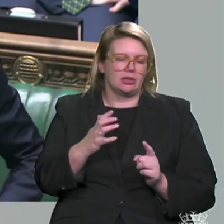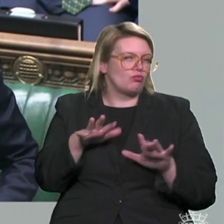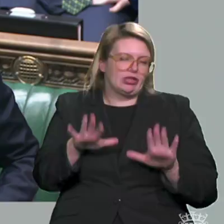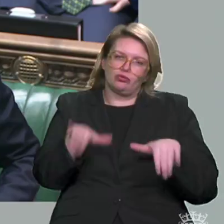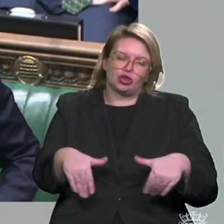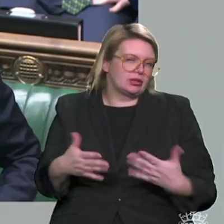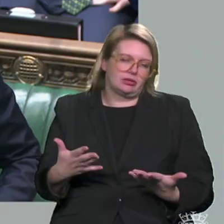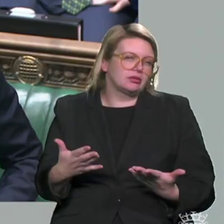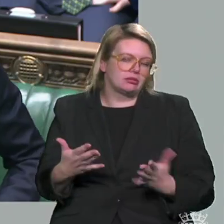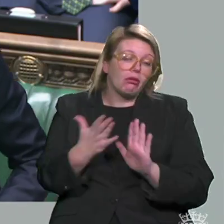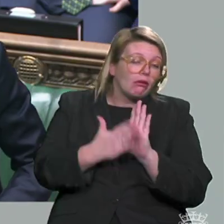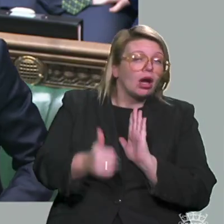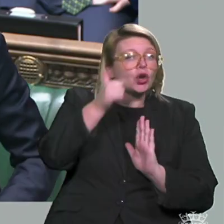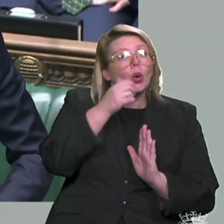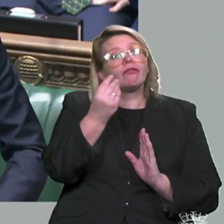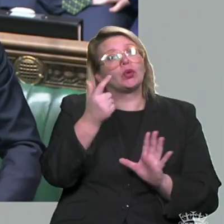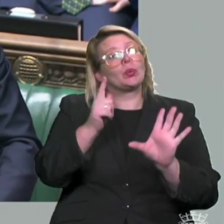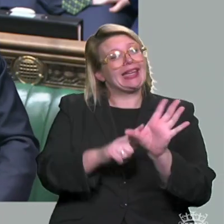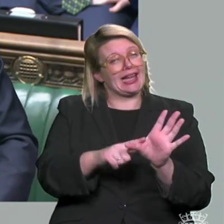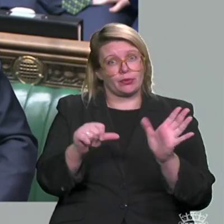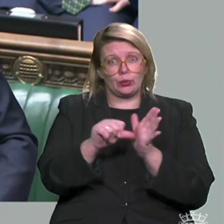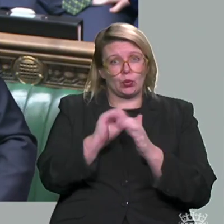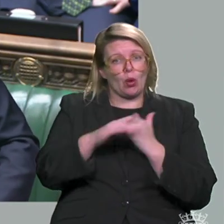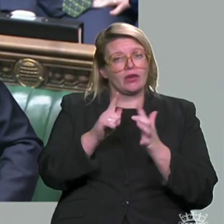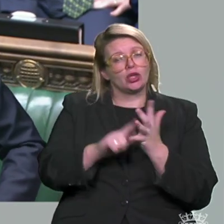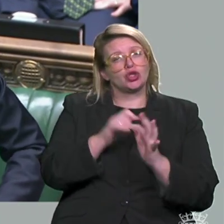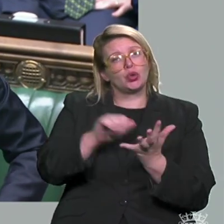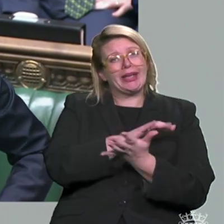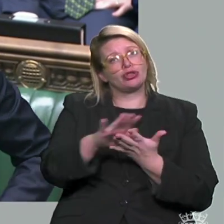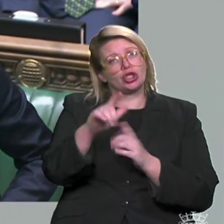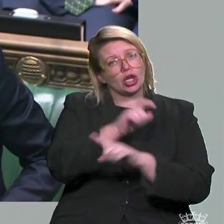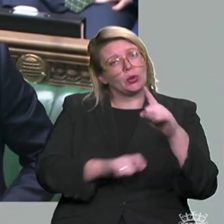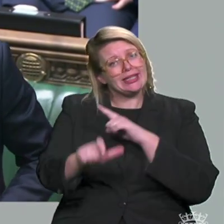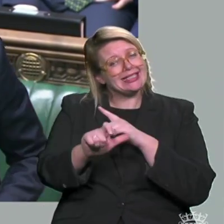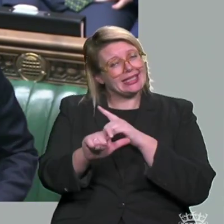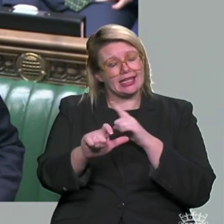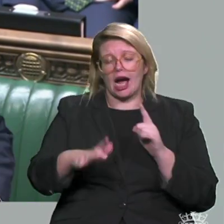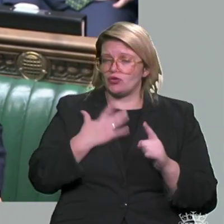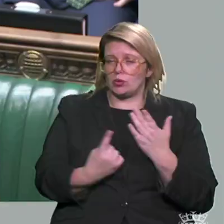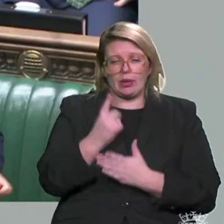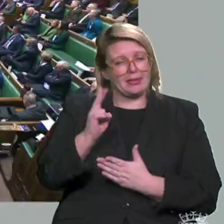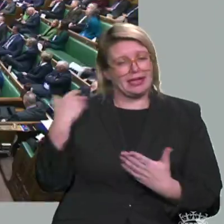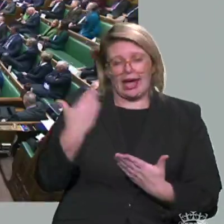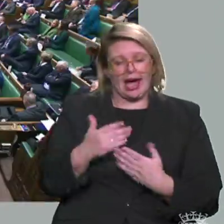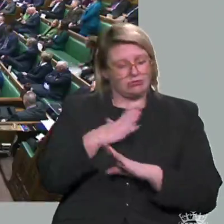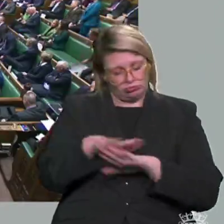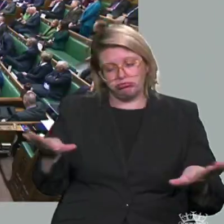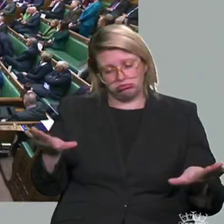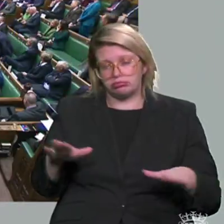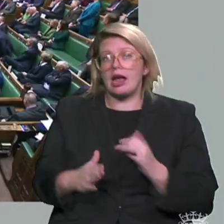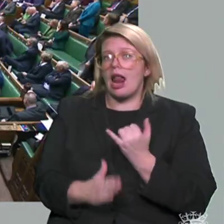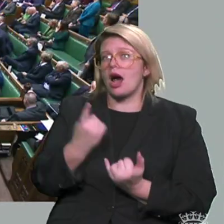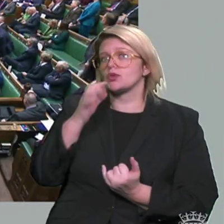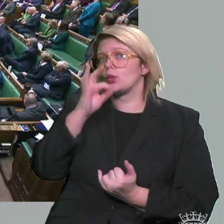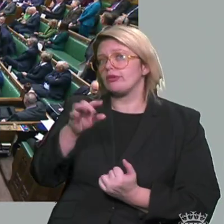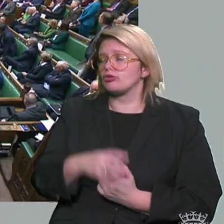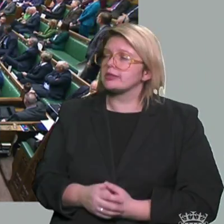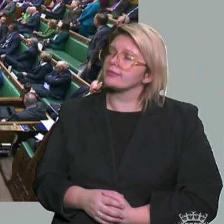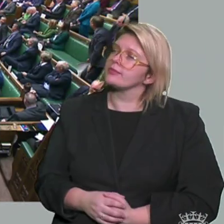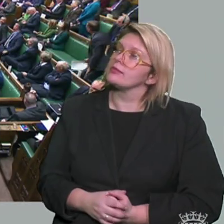I know the previous few years have been challenging for the Jewish community, and I never want them to experience anything like that again.